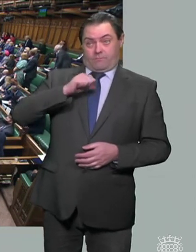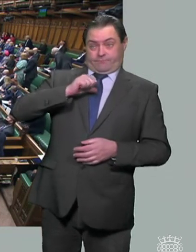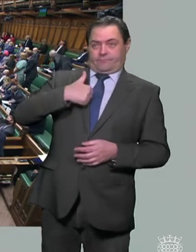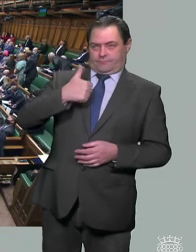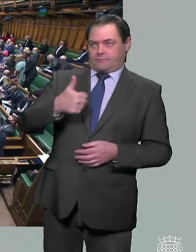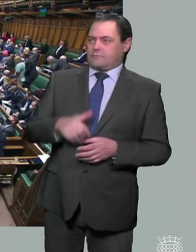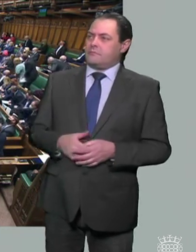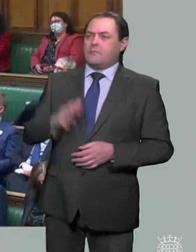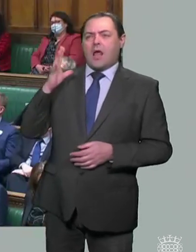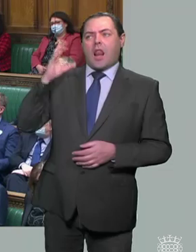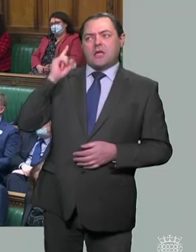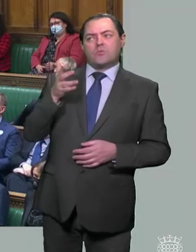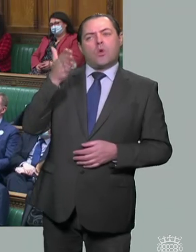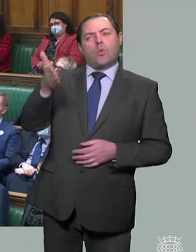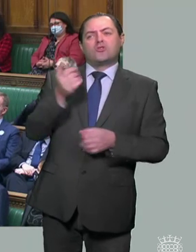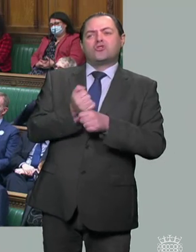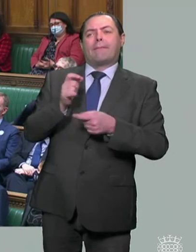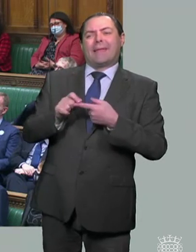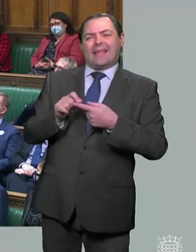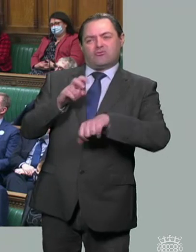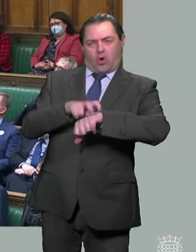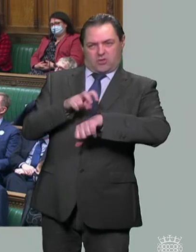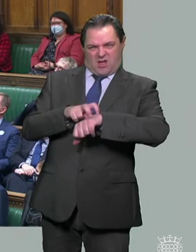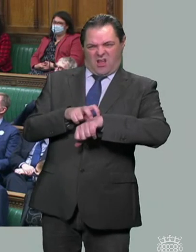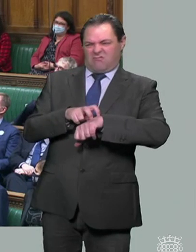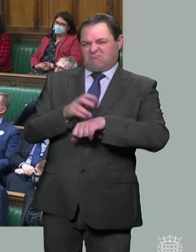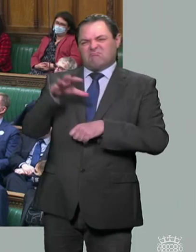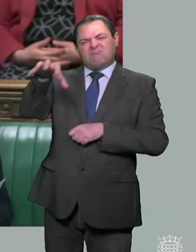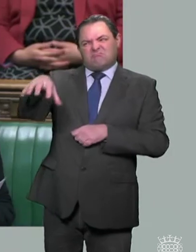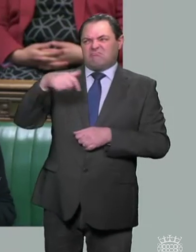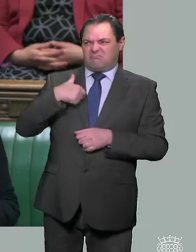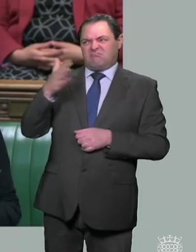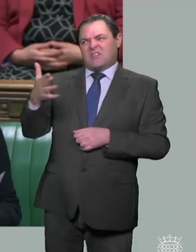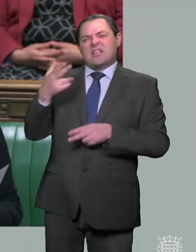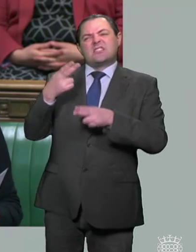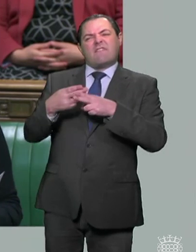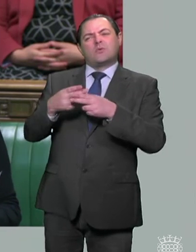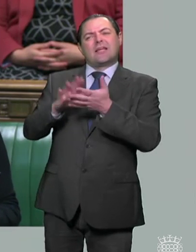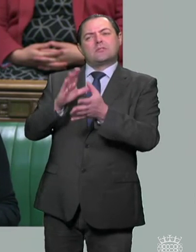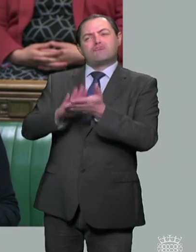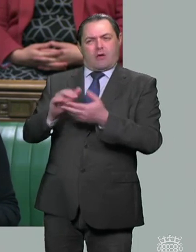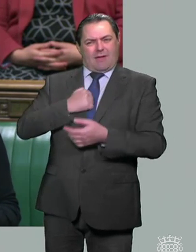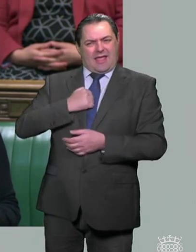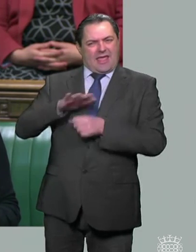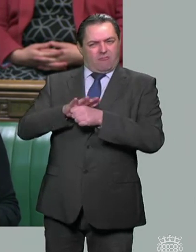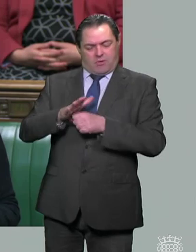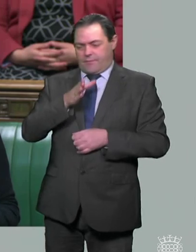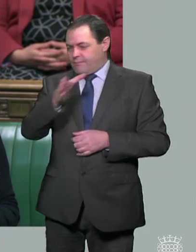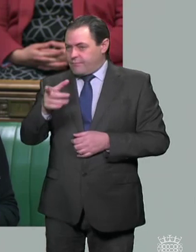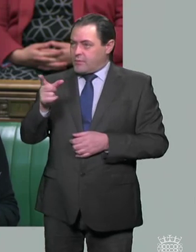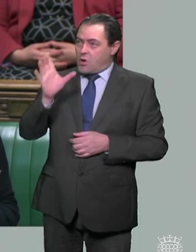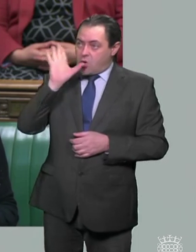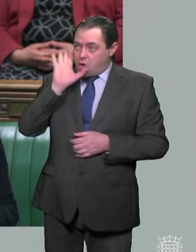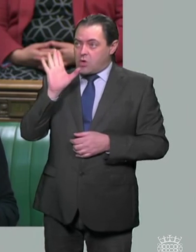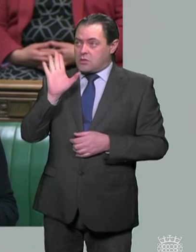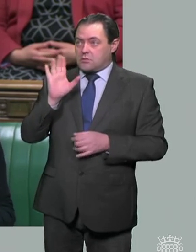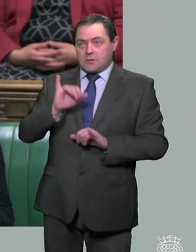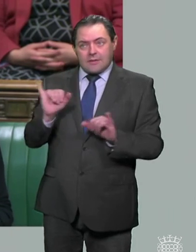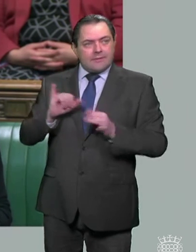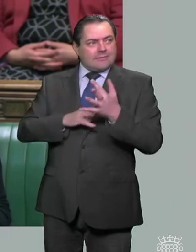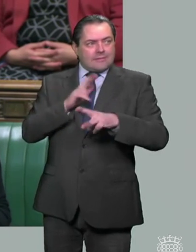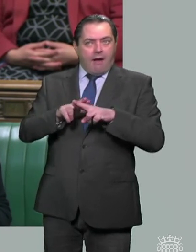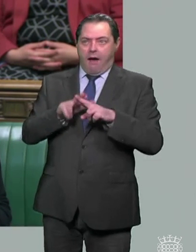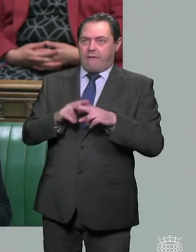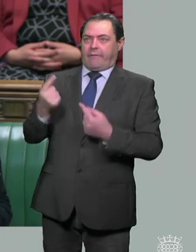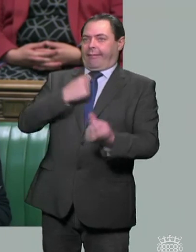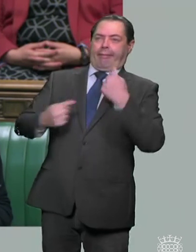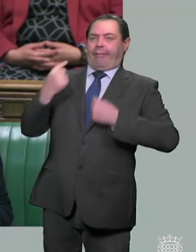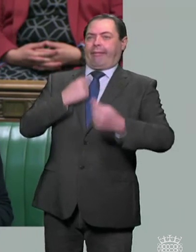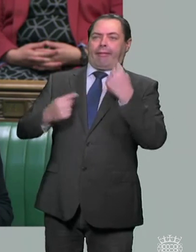Last week I visited a GP practice in my constituency of Sheffield, Brightside and Hillsborough and was horrified to hear about the amount of abuse that staff are currently experiencing.